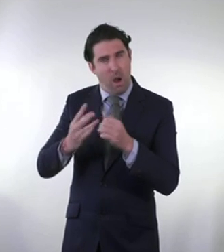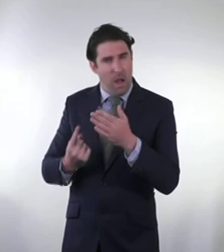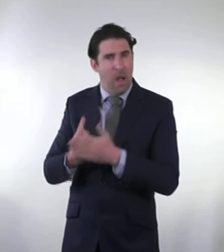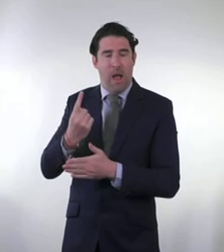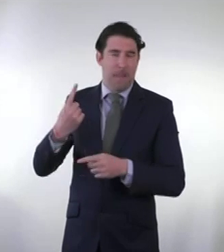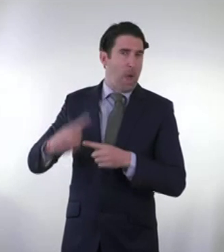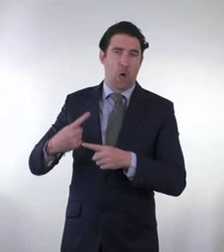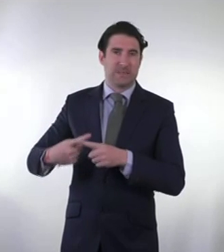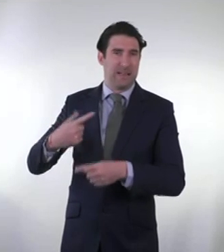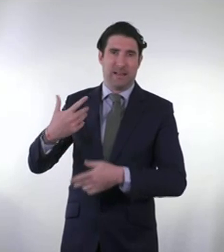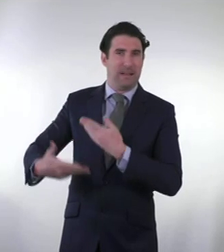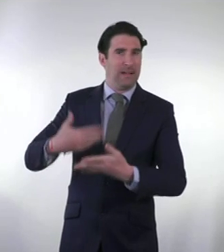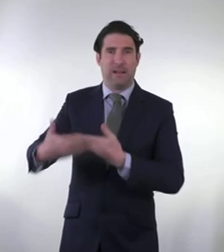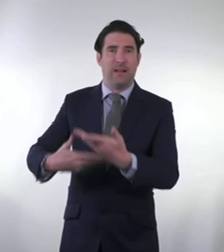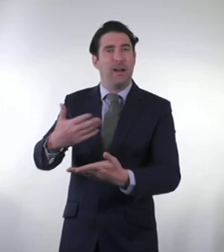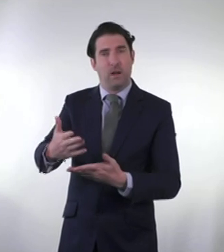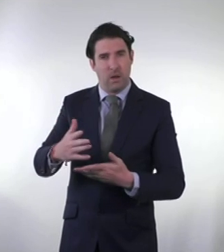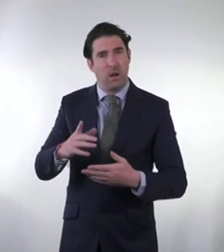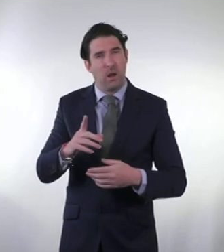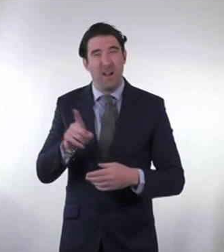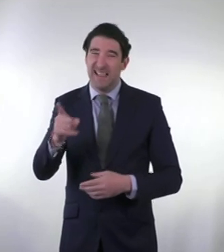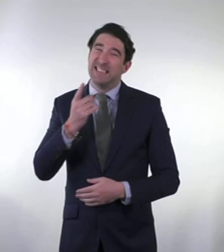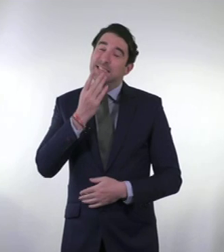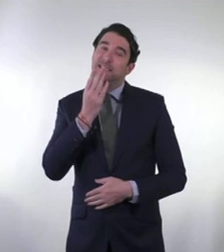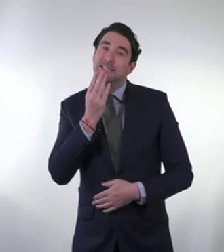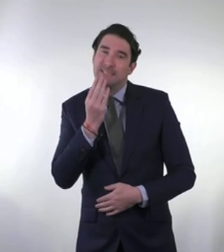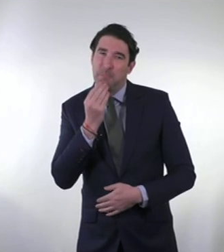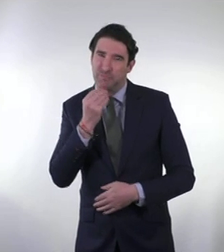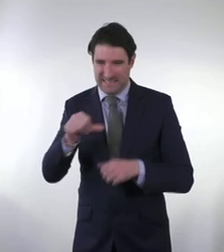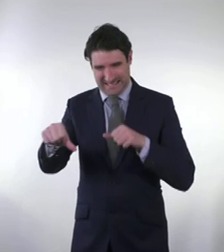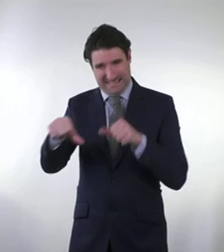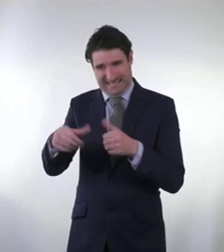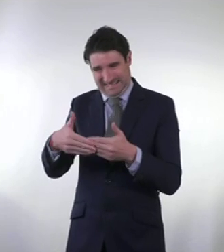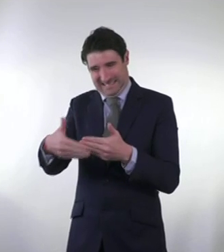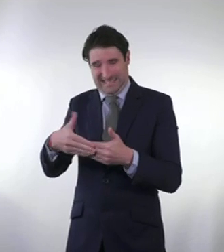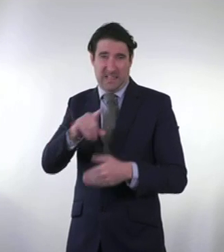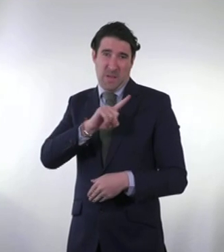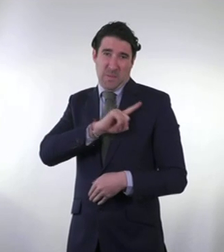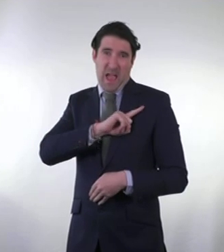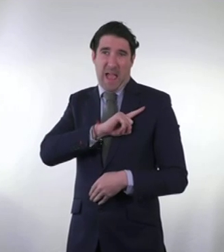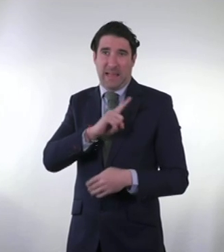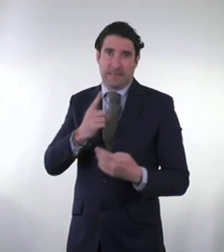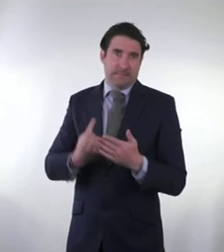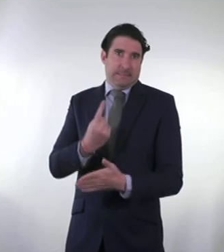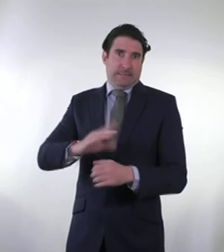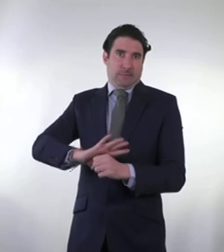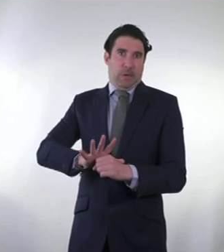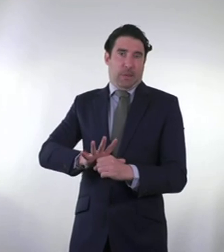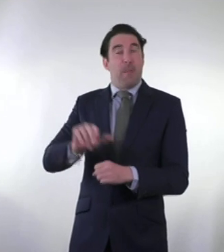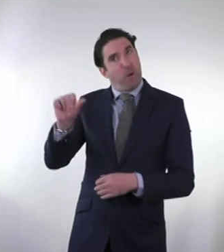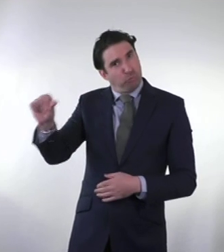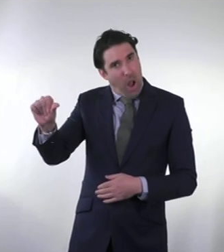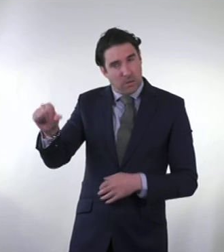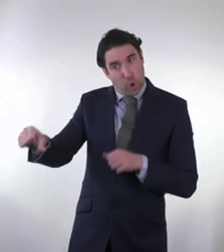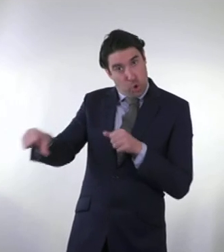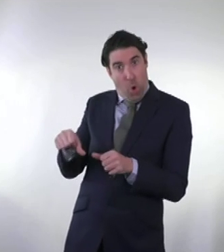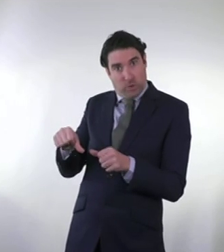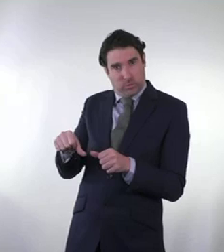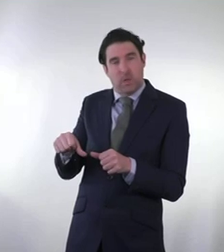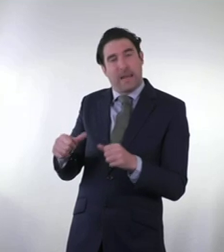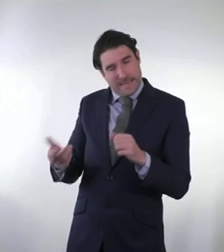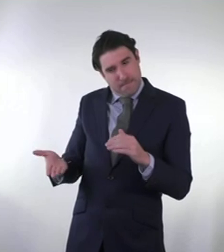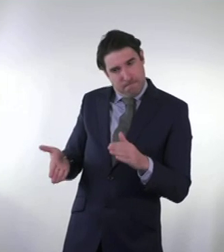Lady refers to. It was necessary to put them in temporarily, and we now need to make sure we give everybody the protection that they need.